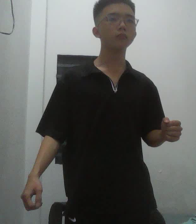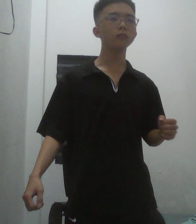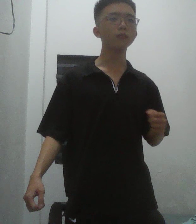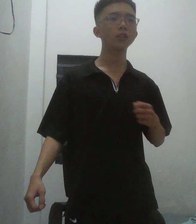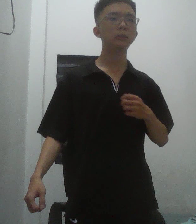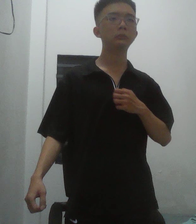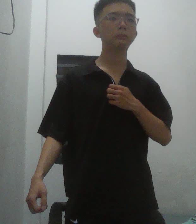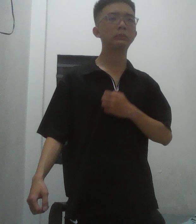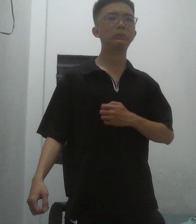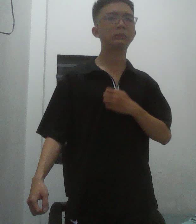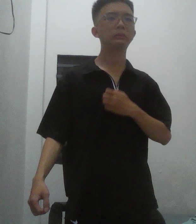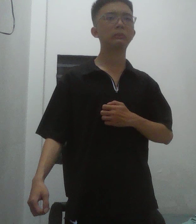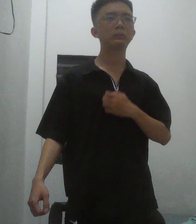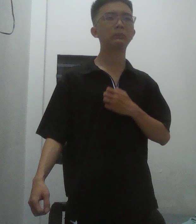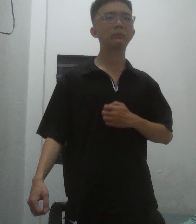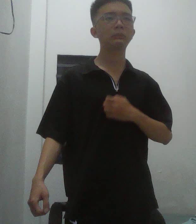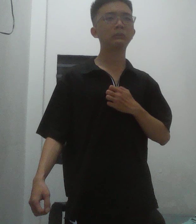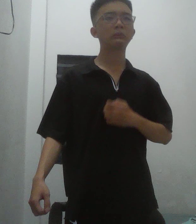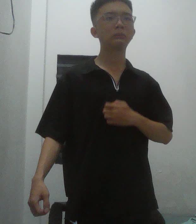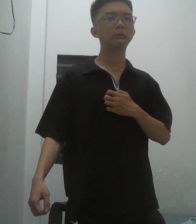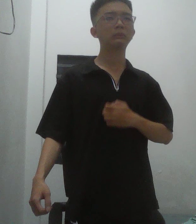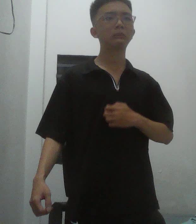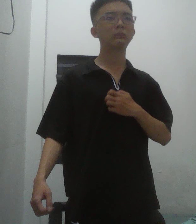ghen